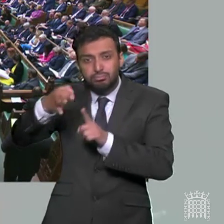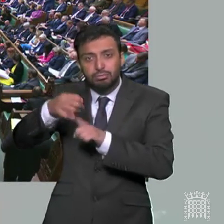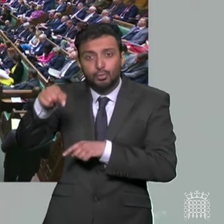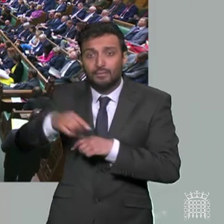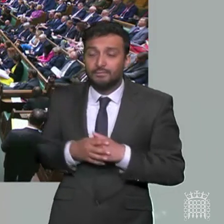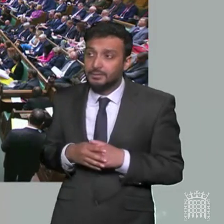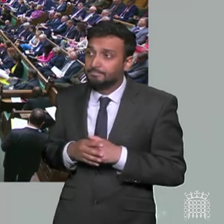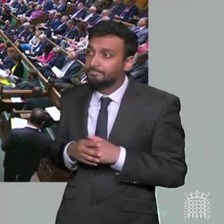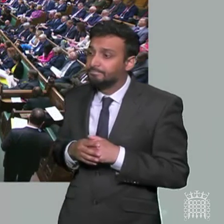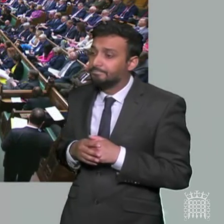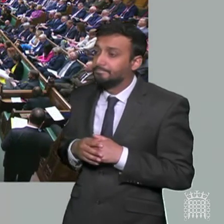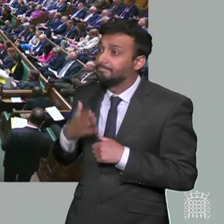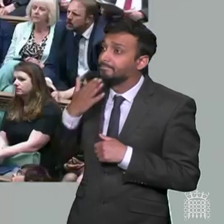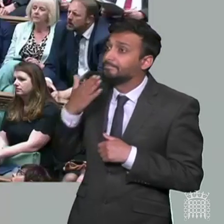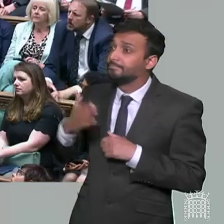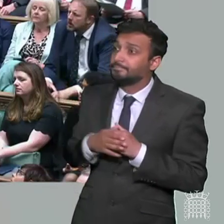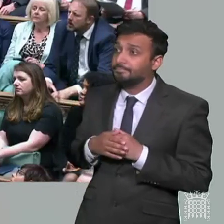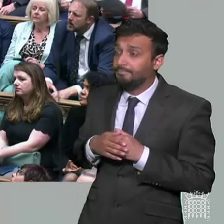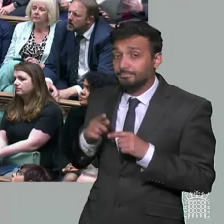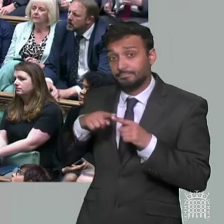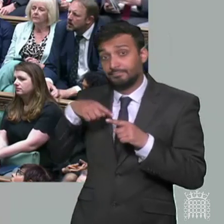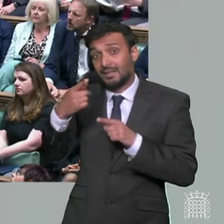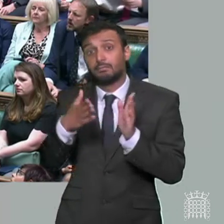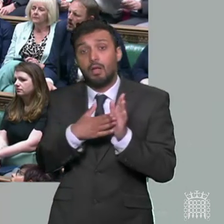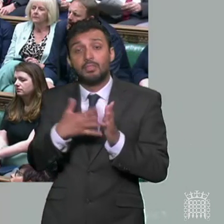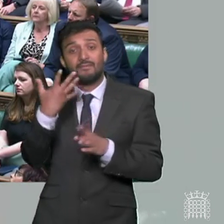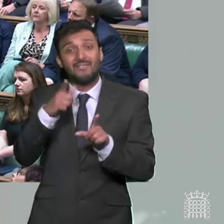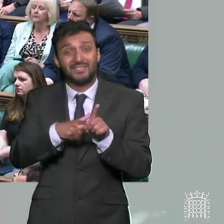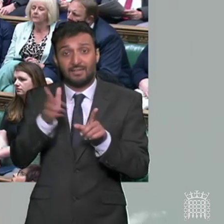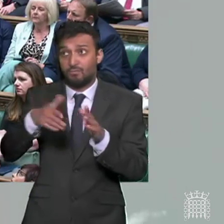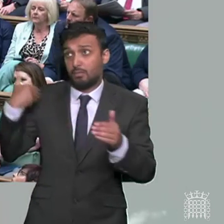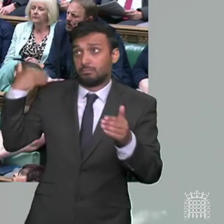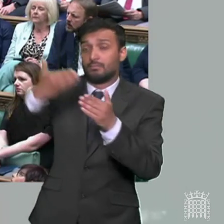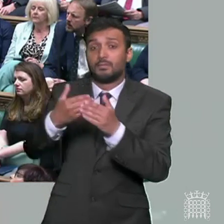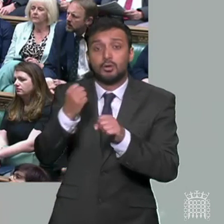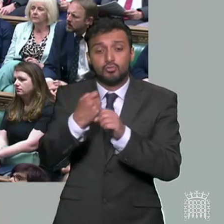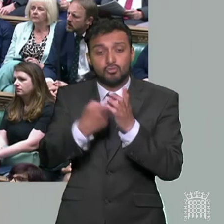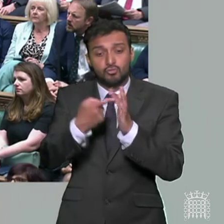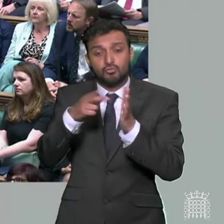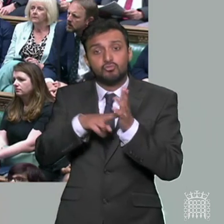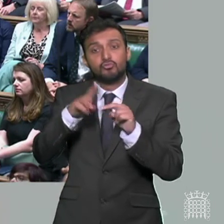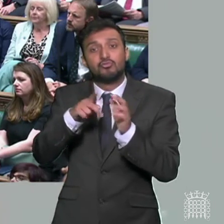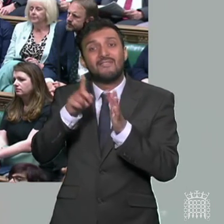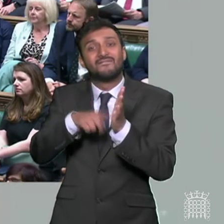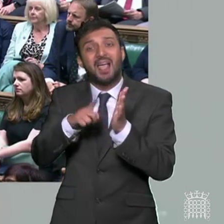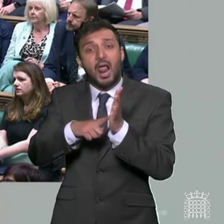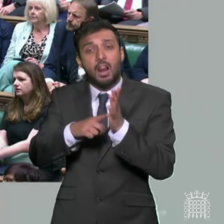Next month marks five years since the horrific Grenfell Tower fire which killed 72 people.